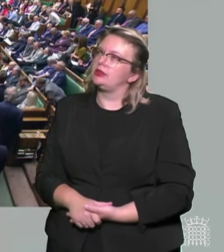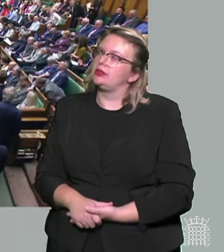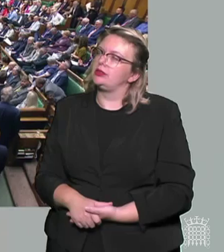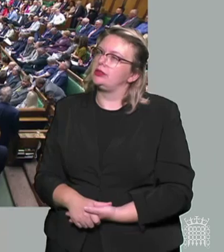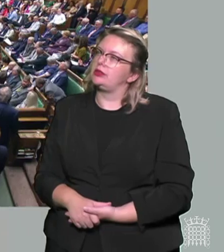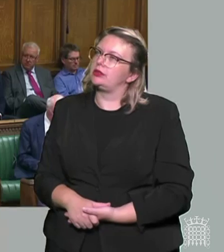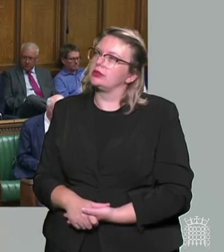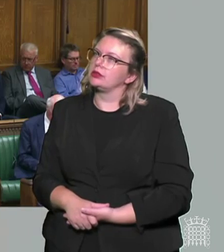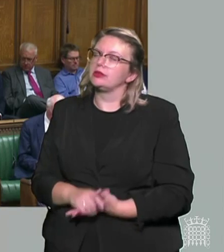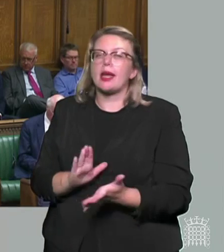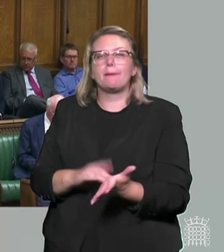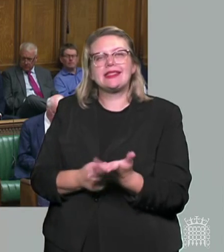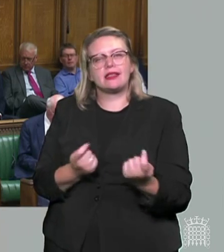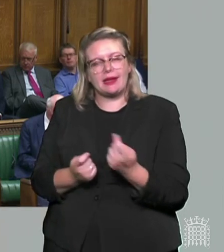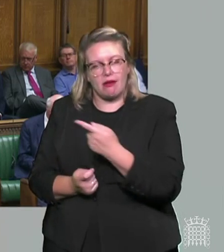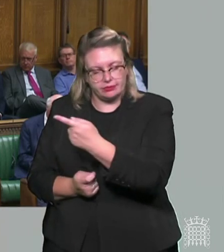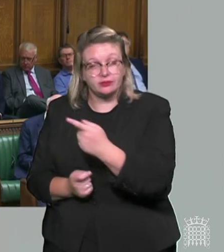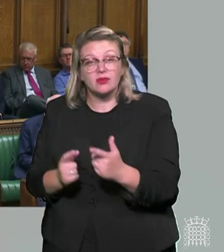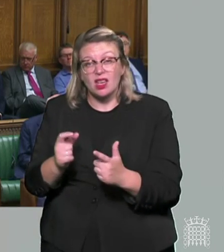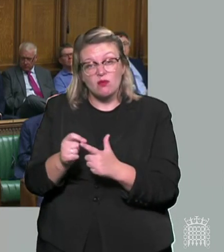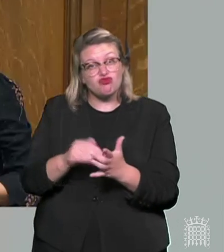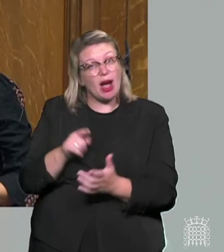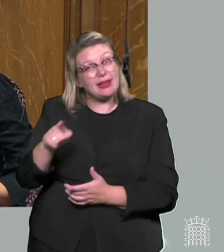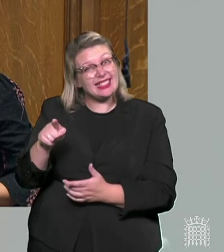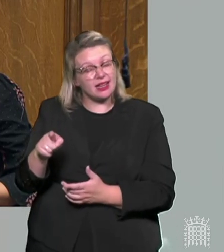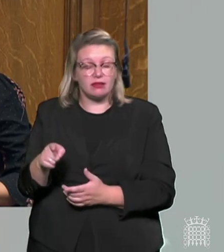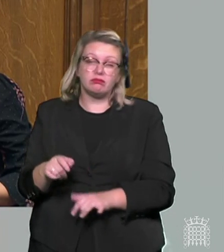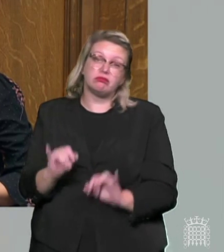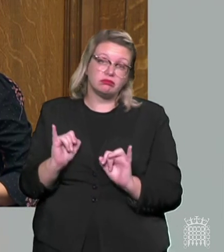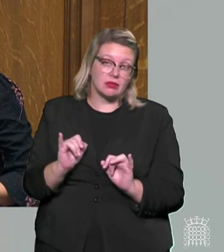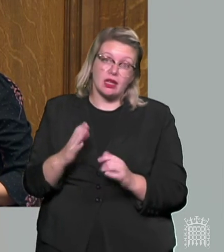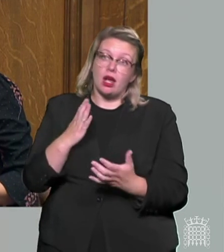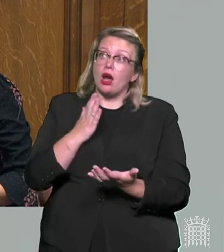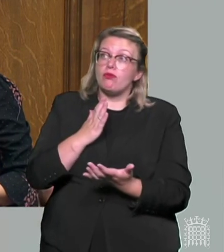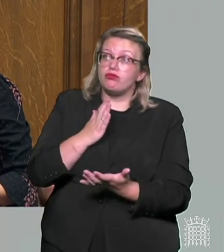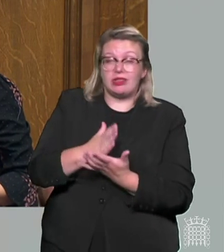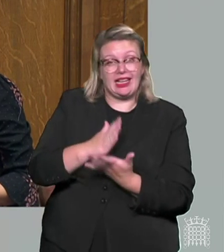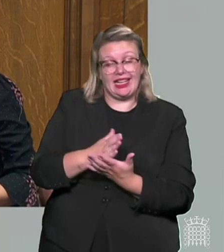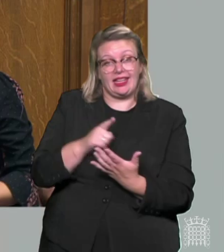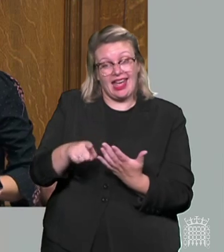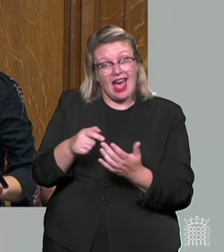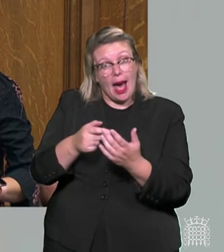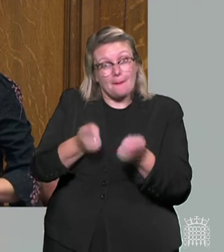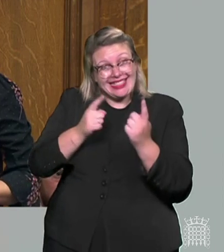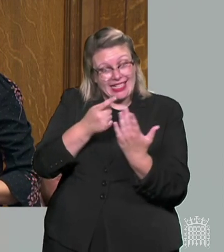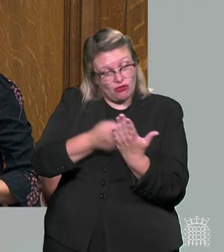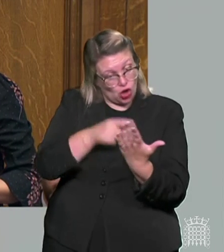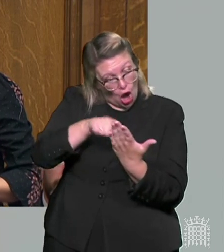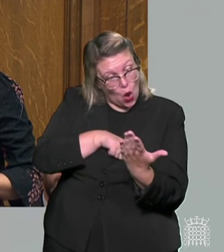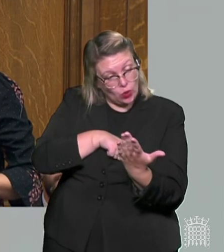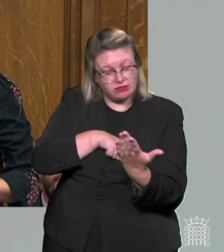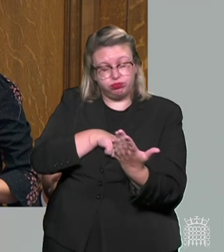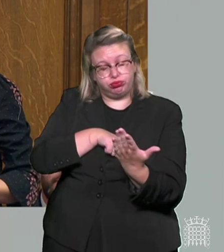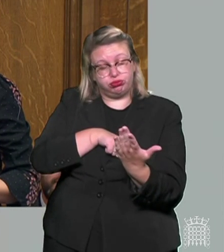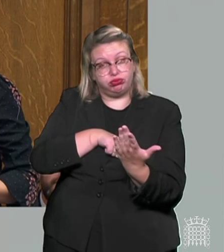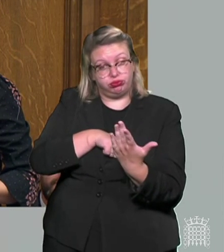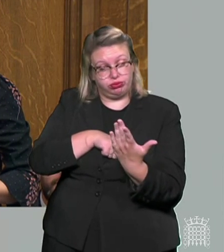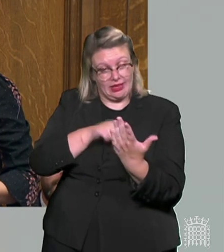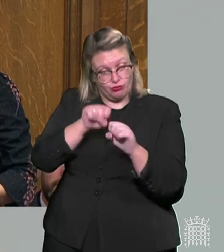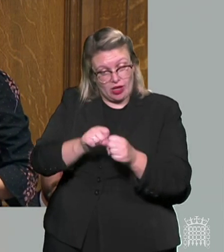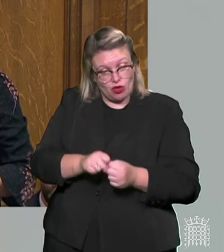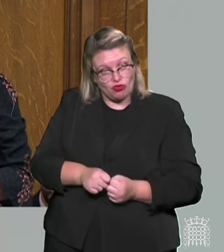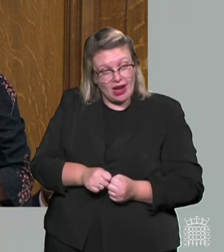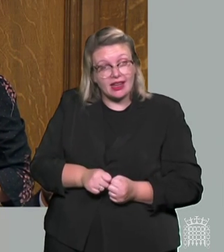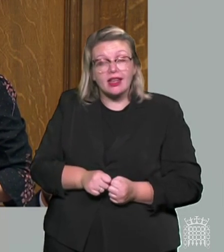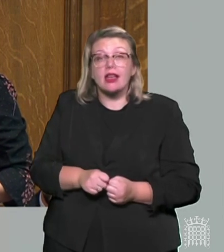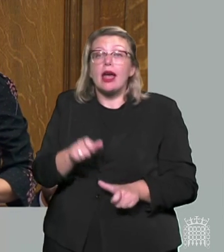This Prime Minister has been the very embodiment of the excess and the vice that the ministerial code was designed to protect against, and once trust is broken it is very hard to rebuild.